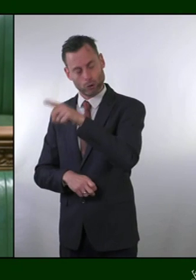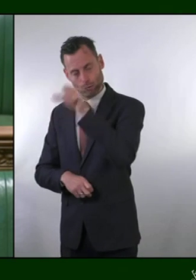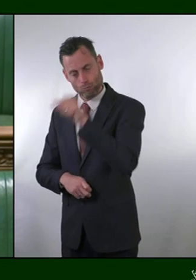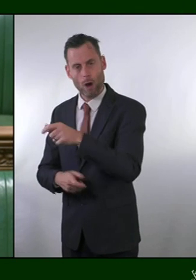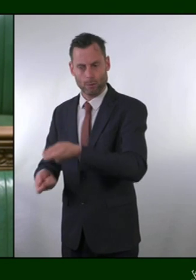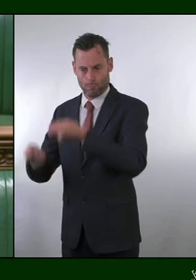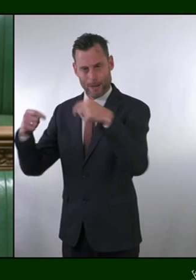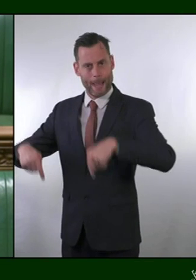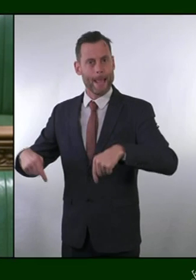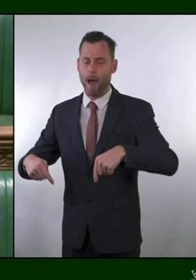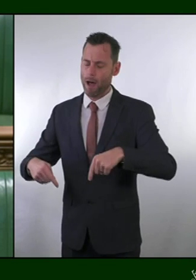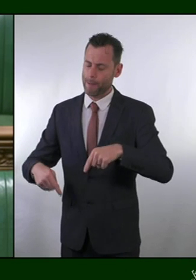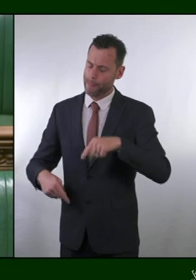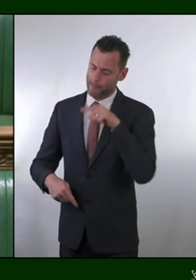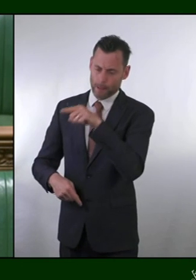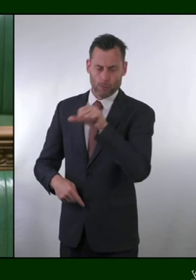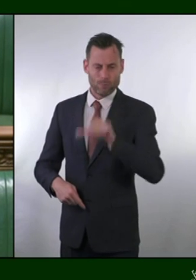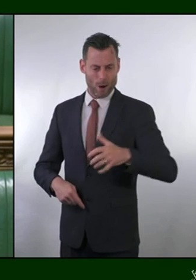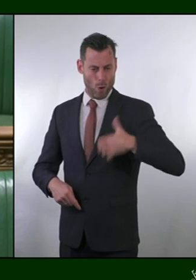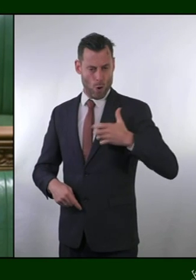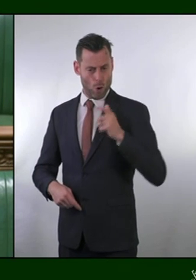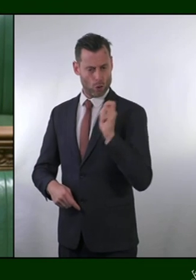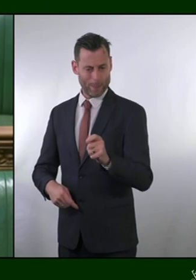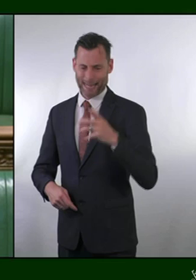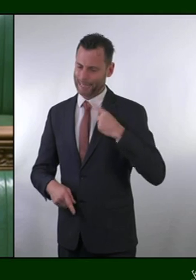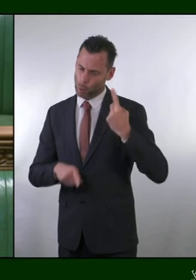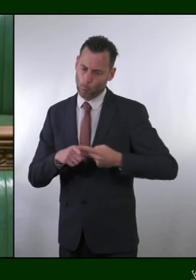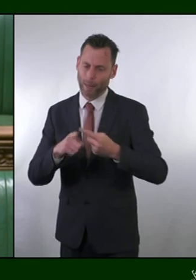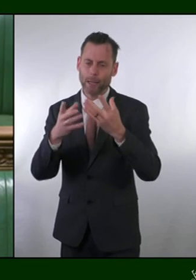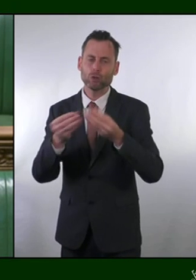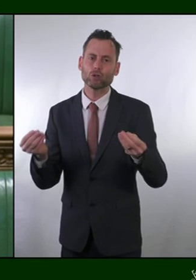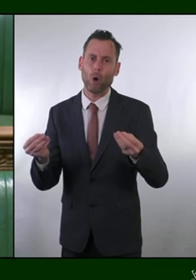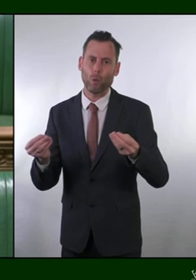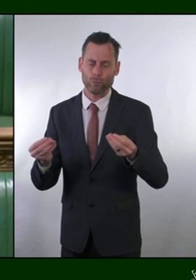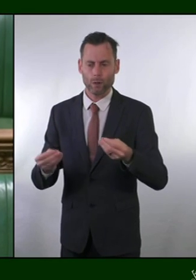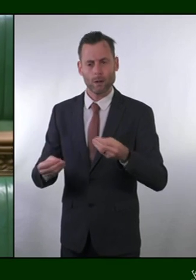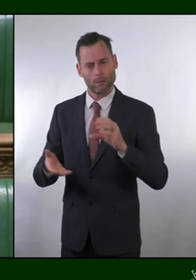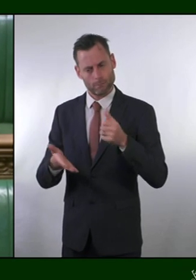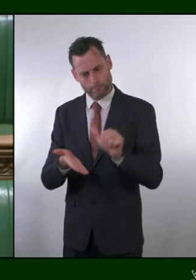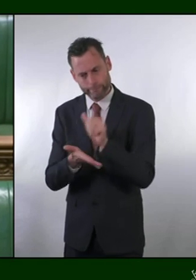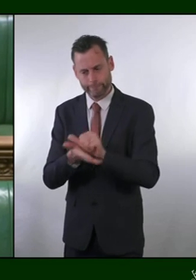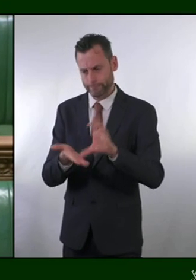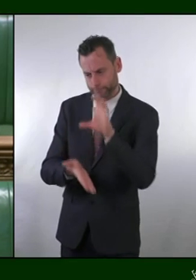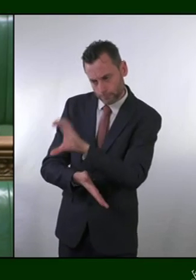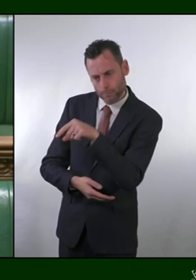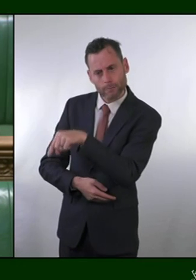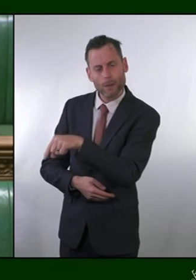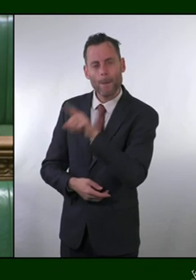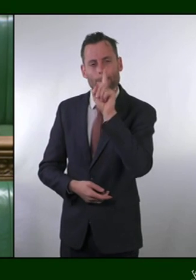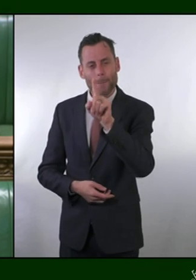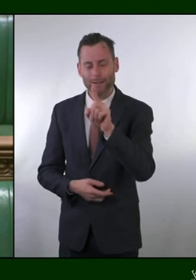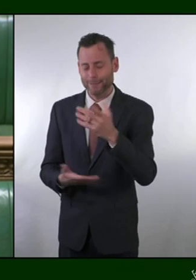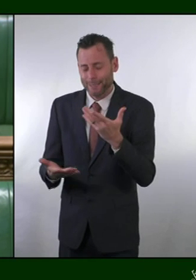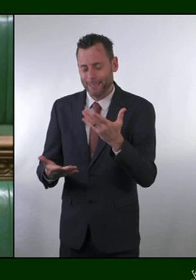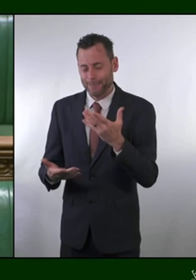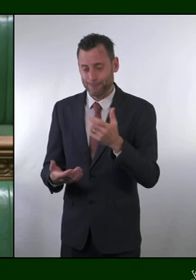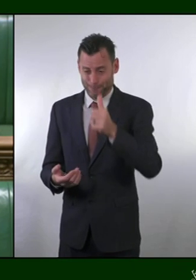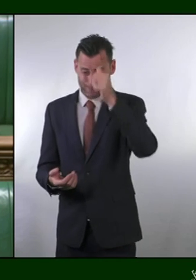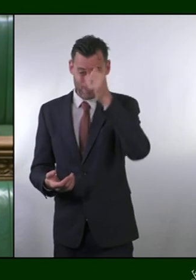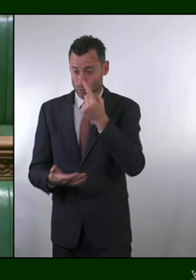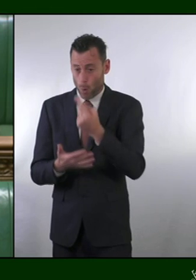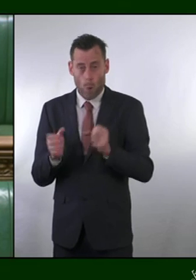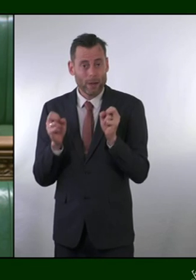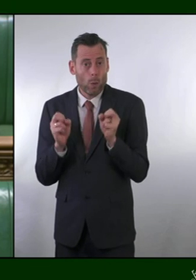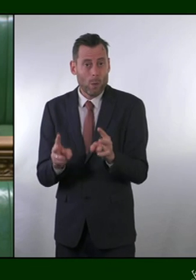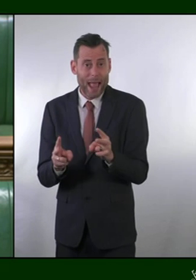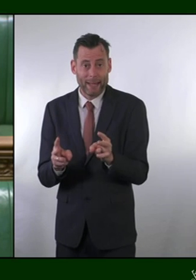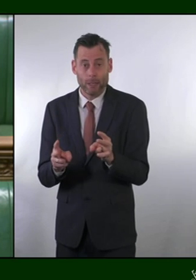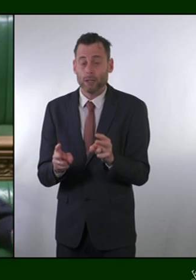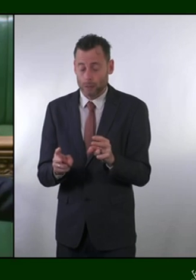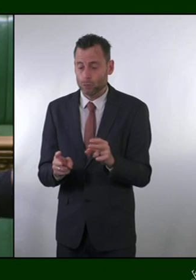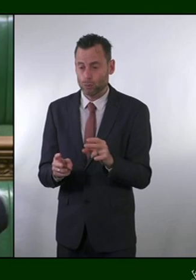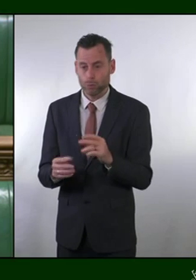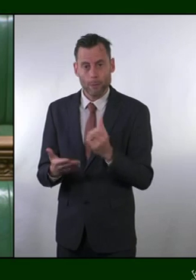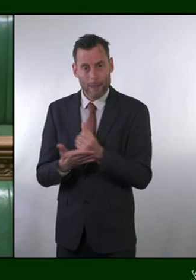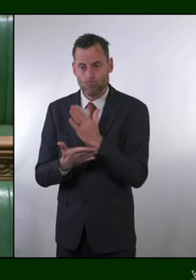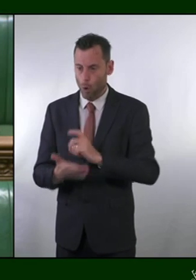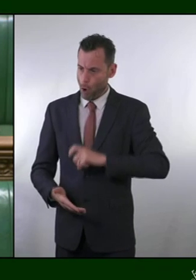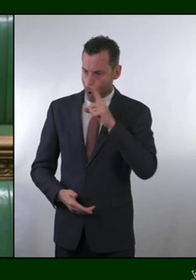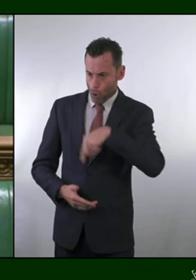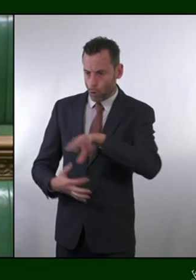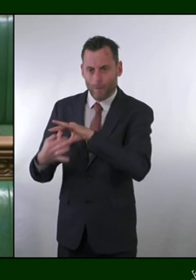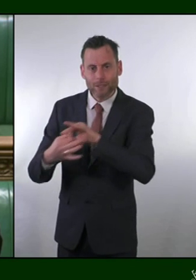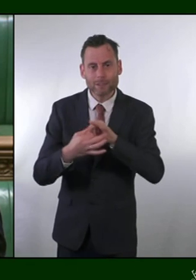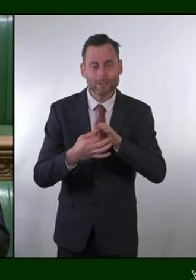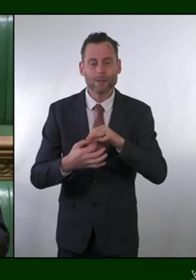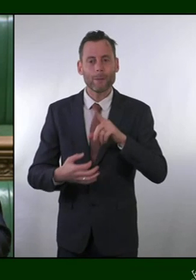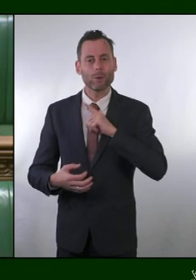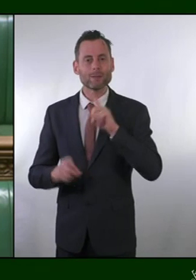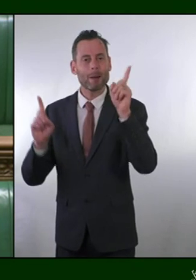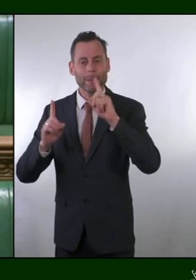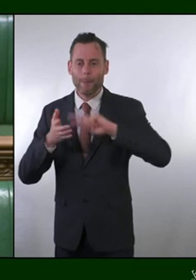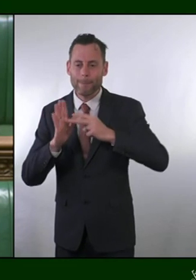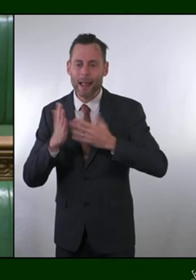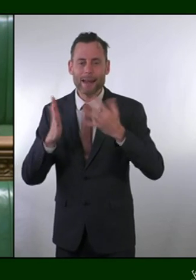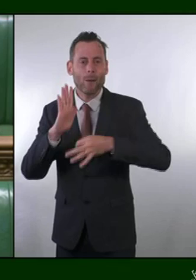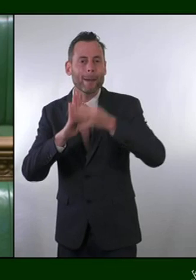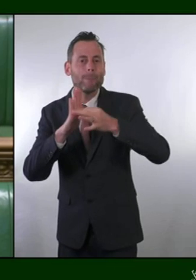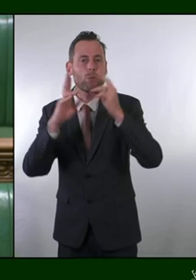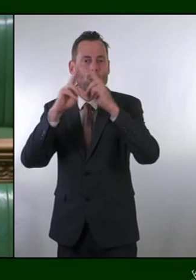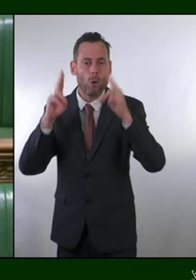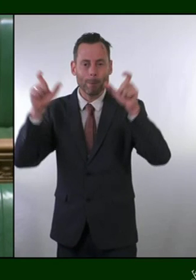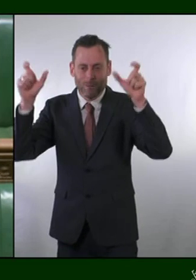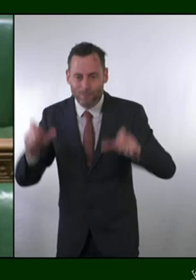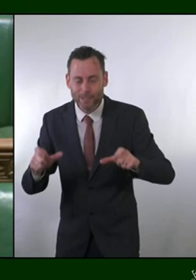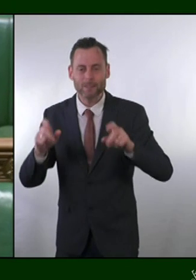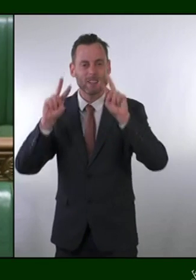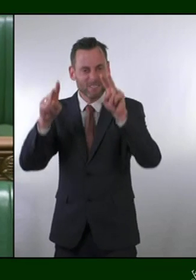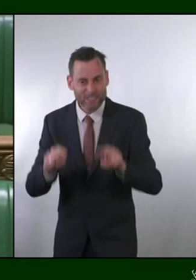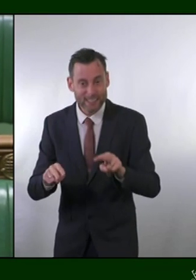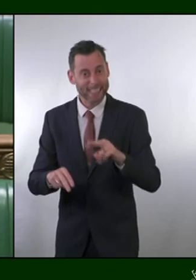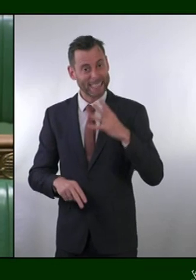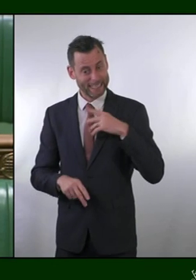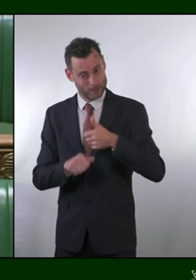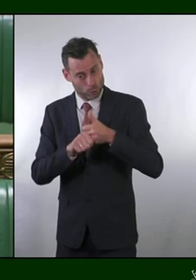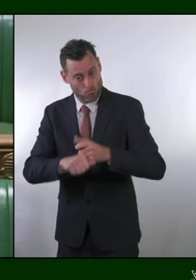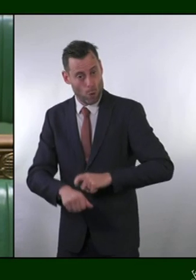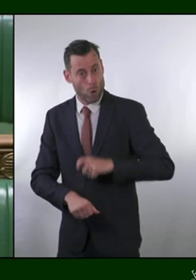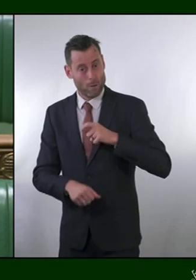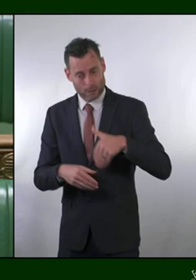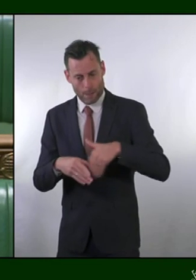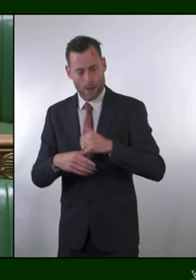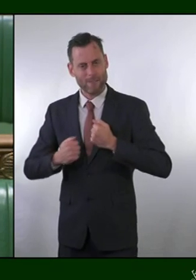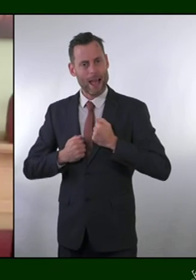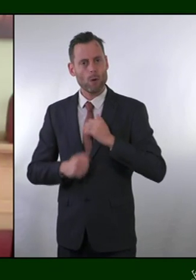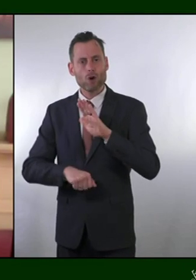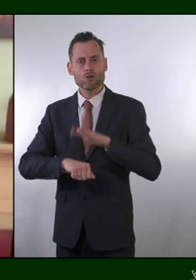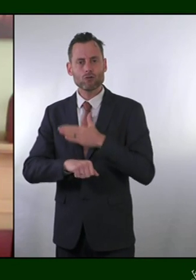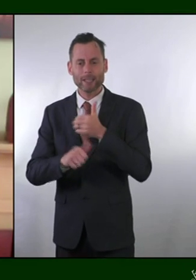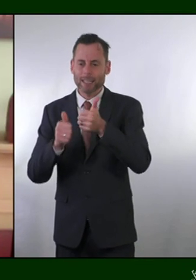We must accelerate the process by which these complaints are upheld and dealt with and compensation is delivered, if only because that is the only way to build public confidence in all the retrofitting, insulation and improvements to our homes that we need to deliver across the whole of the country as part of our green industrial revolution, so the hon.